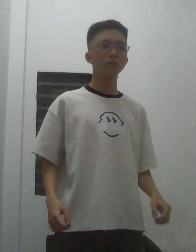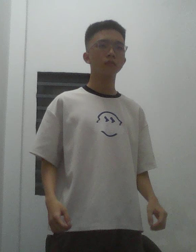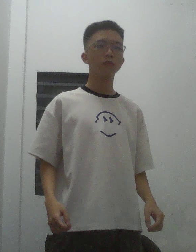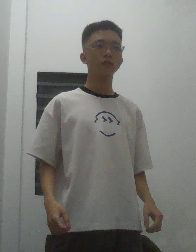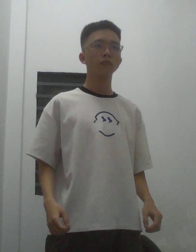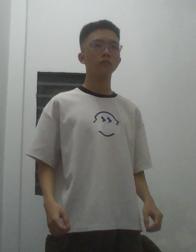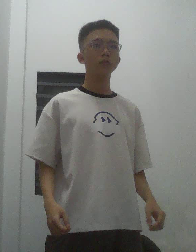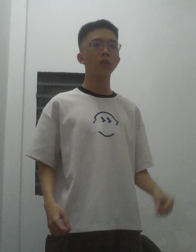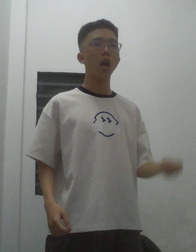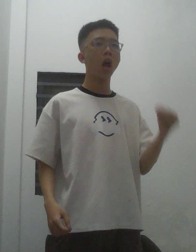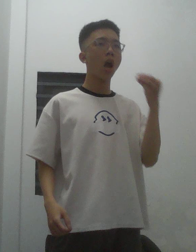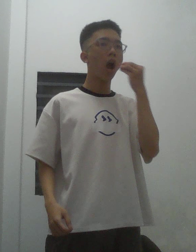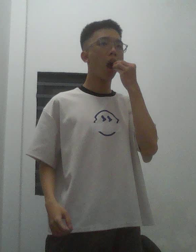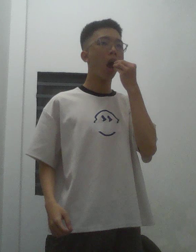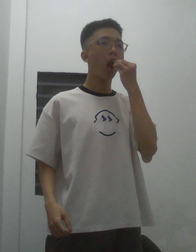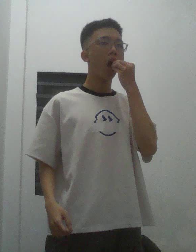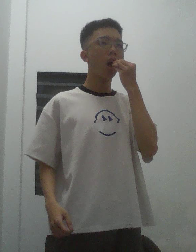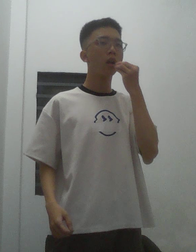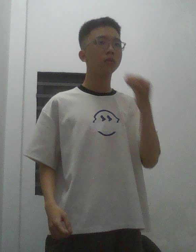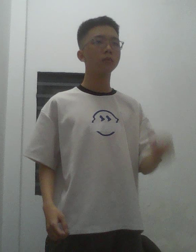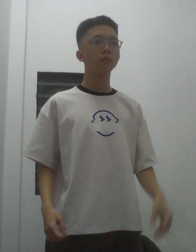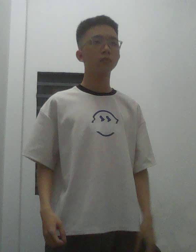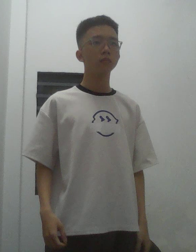an